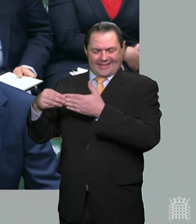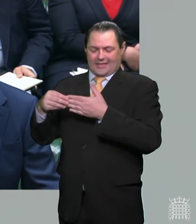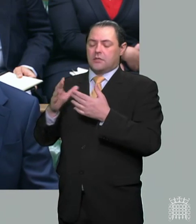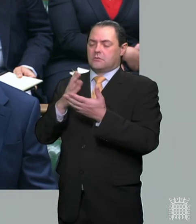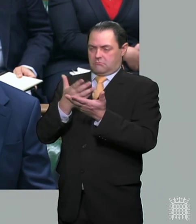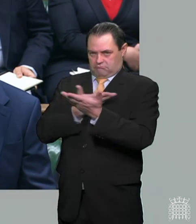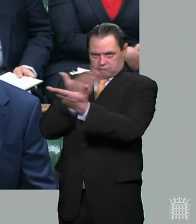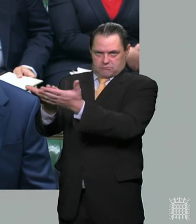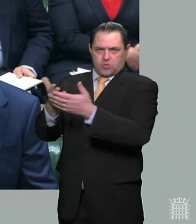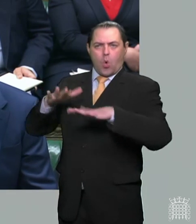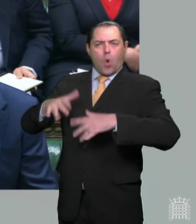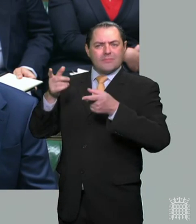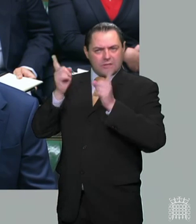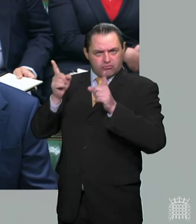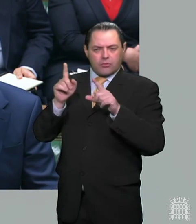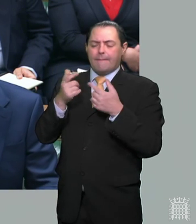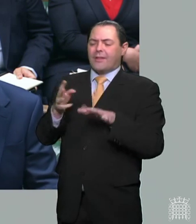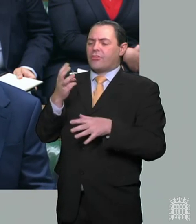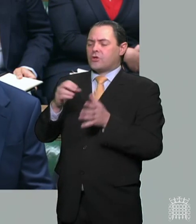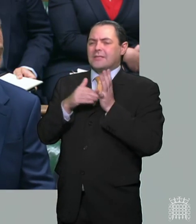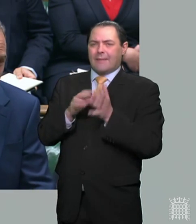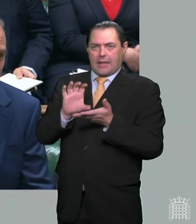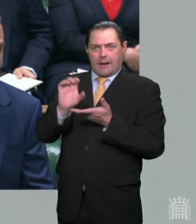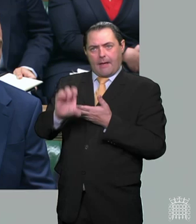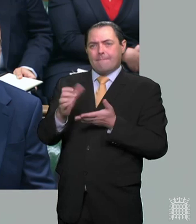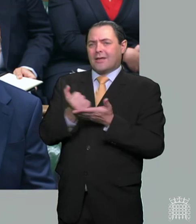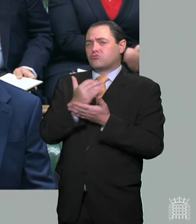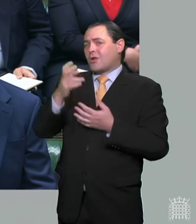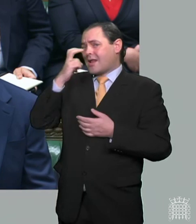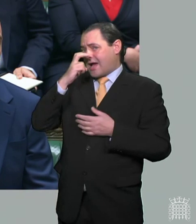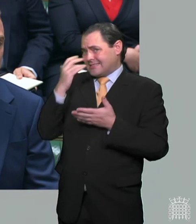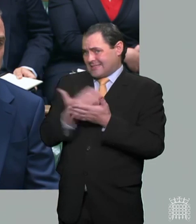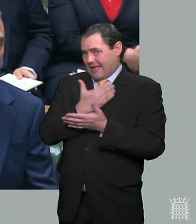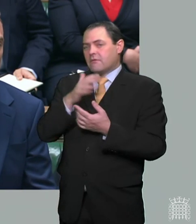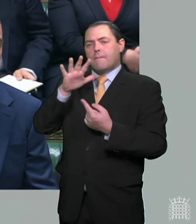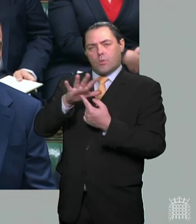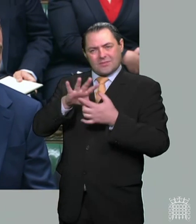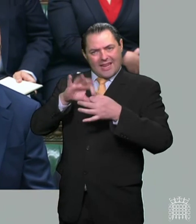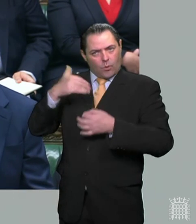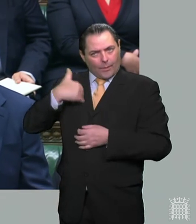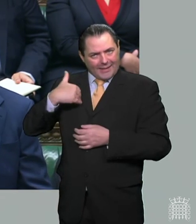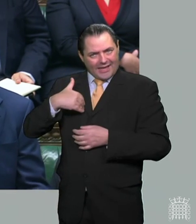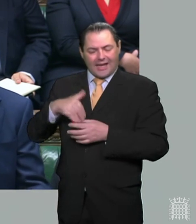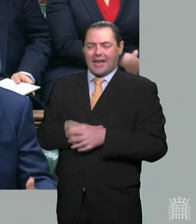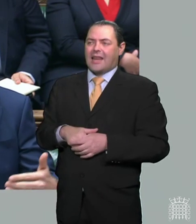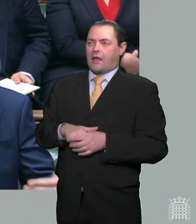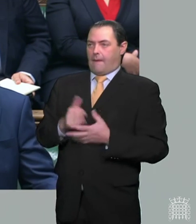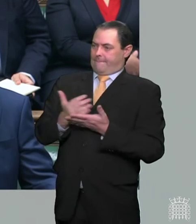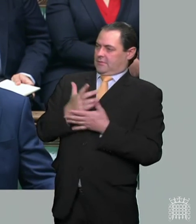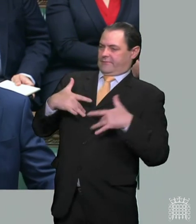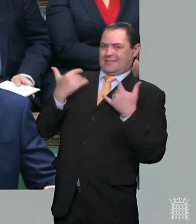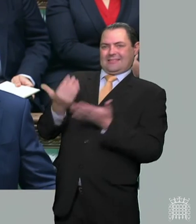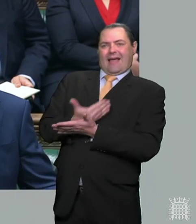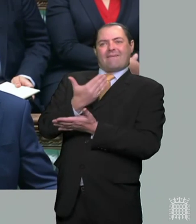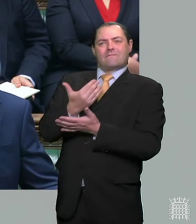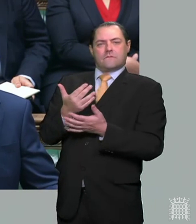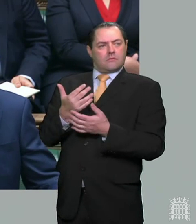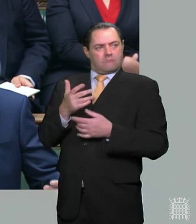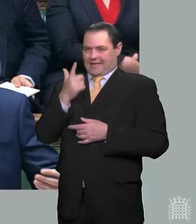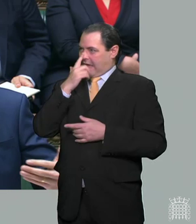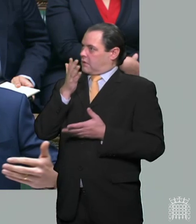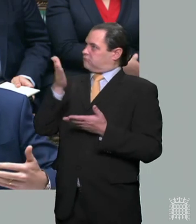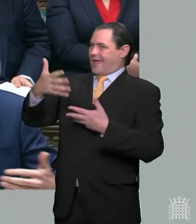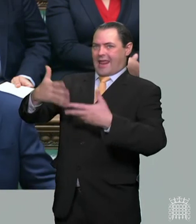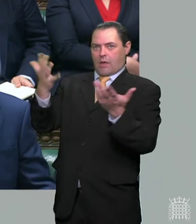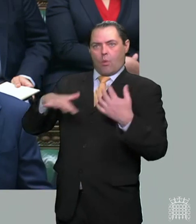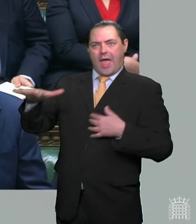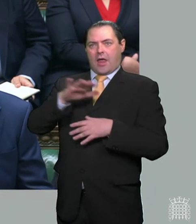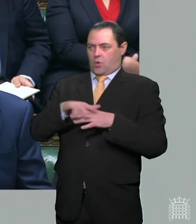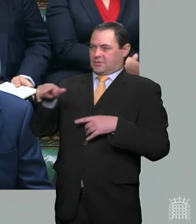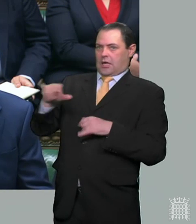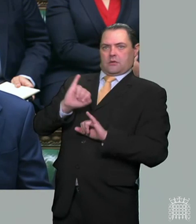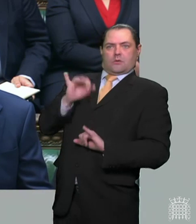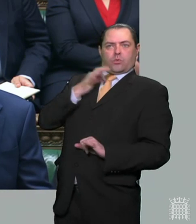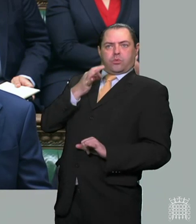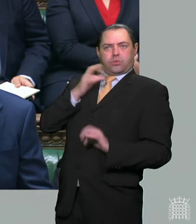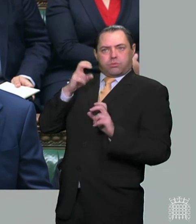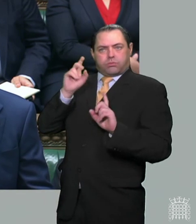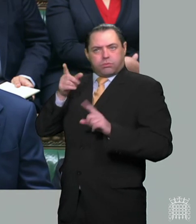We have invested £30 million in making streets safer at night, which is particularly important for women so that they have the reassurance they need that there are no no-go areas and no de facto curfews.